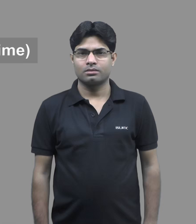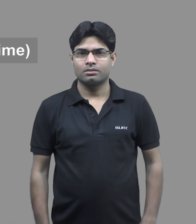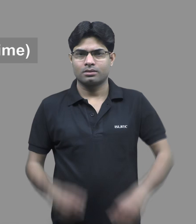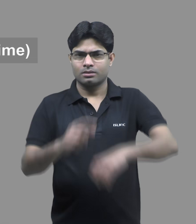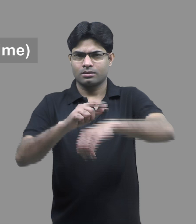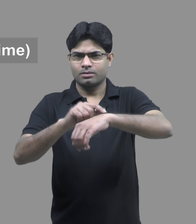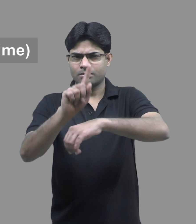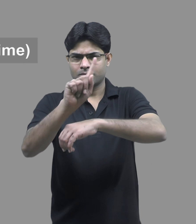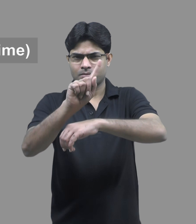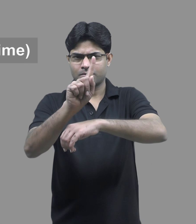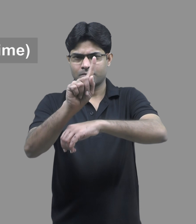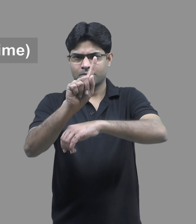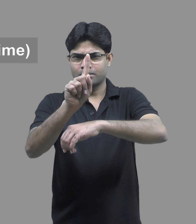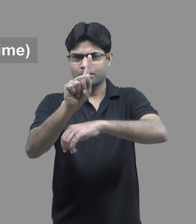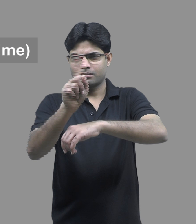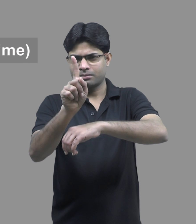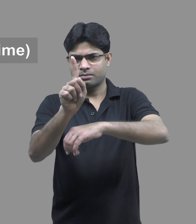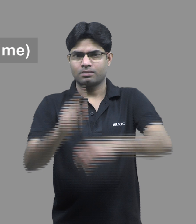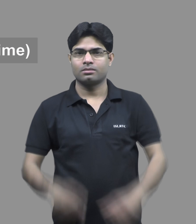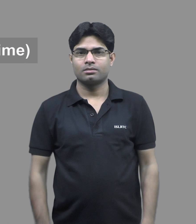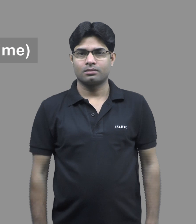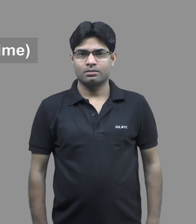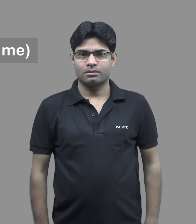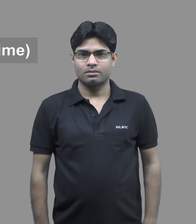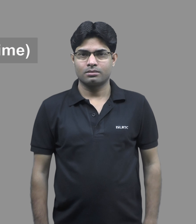Second (Time)